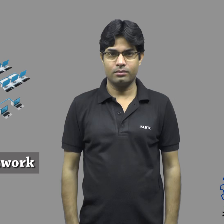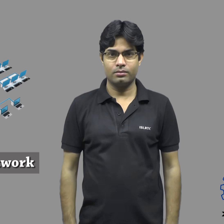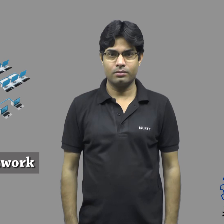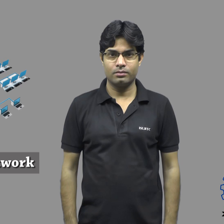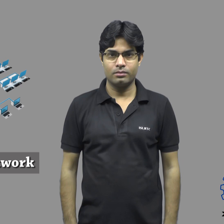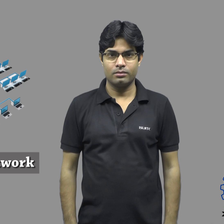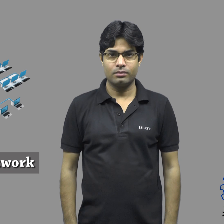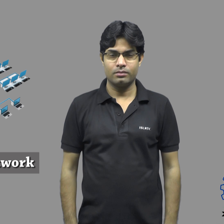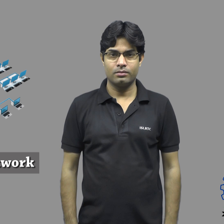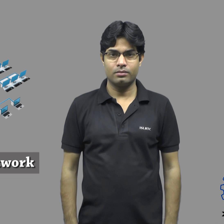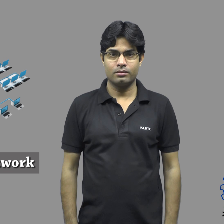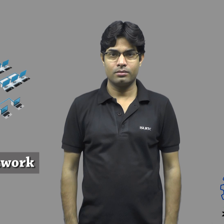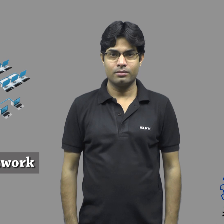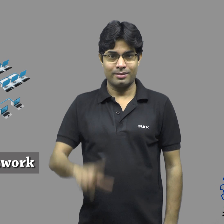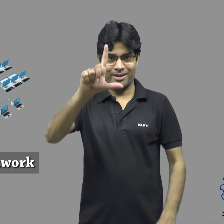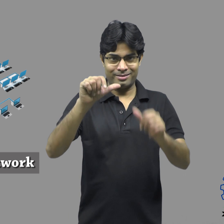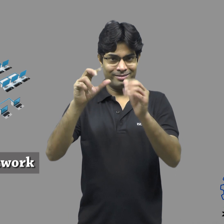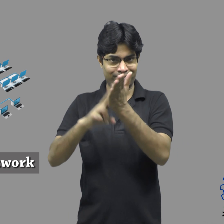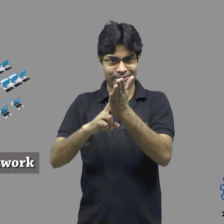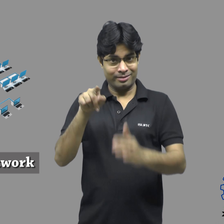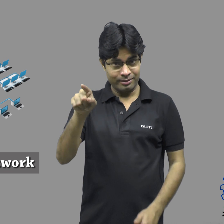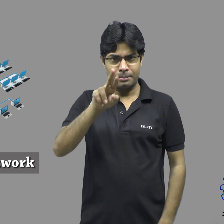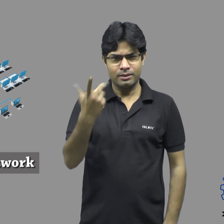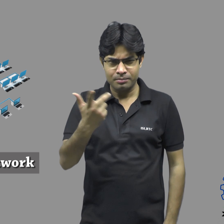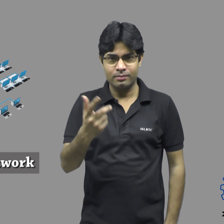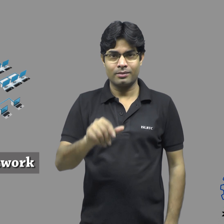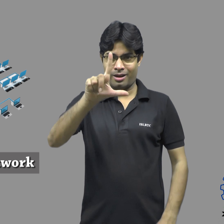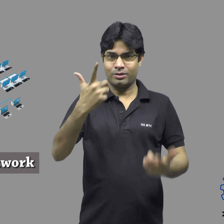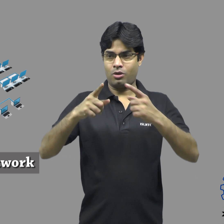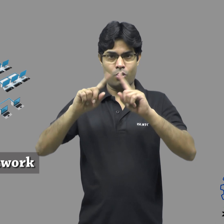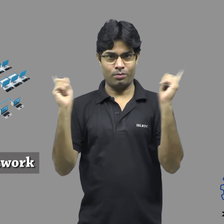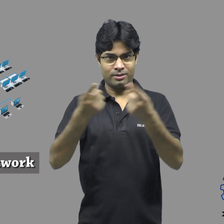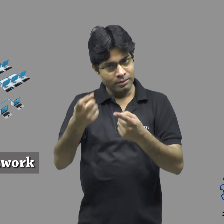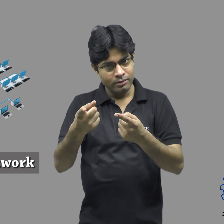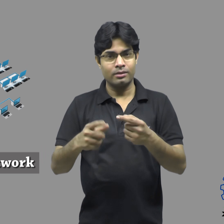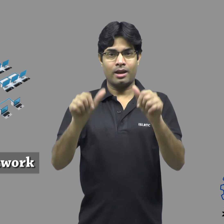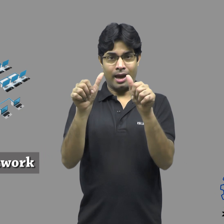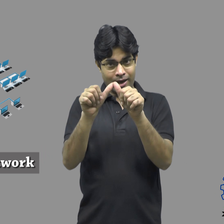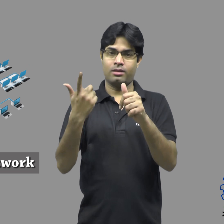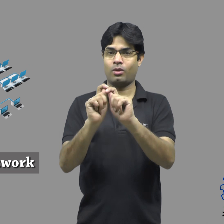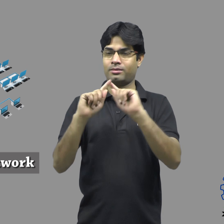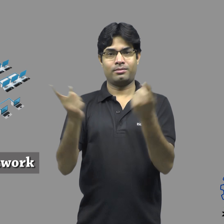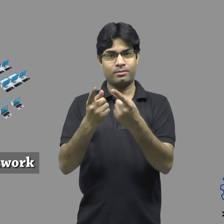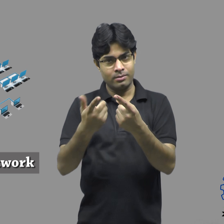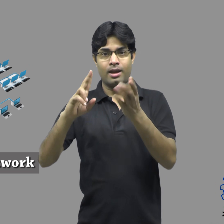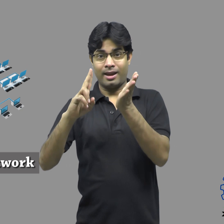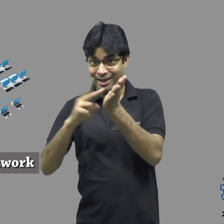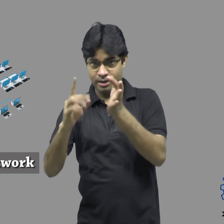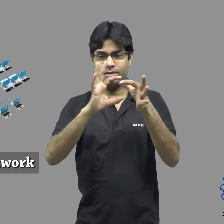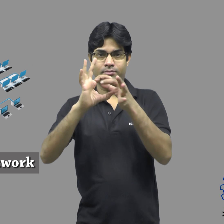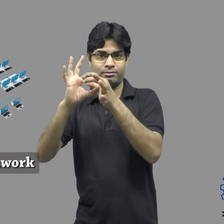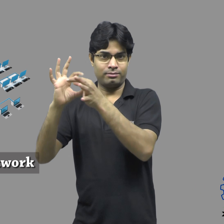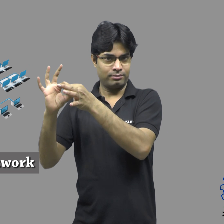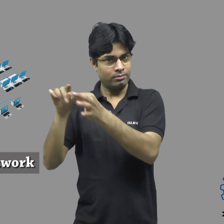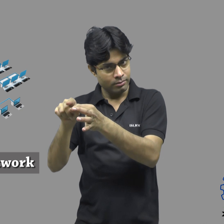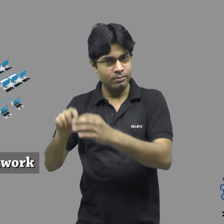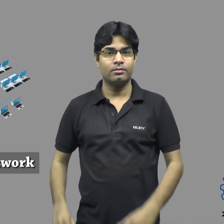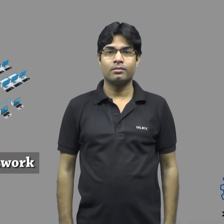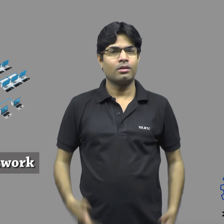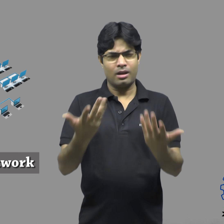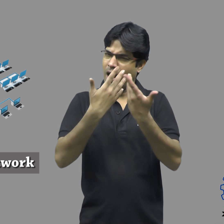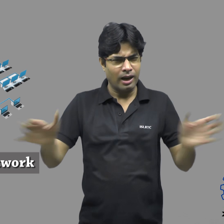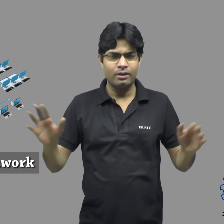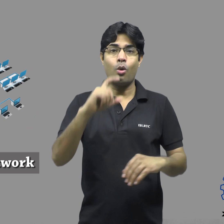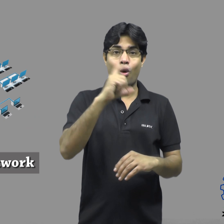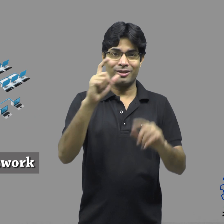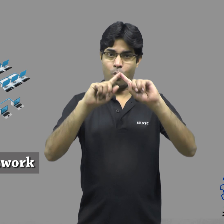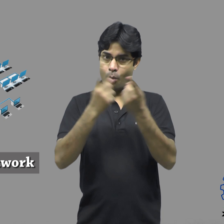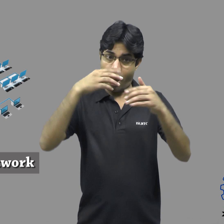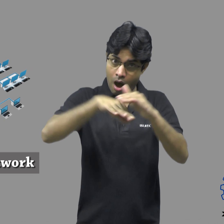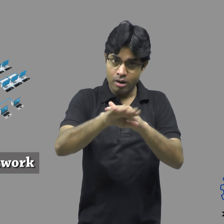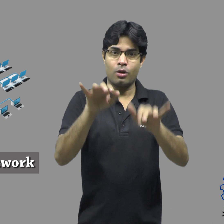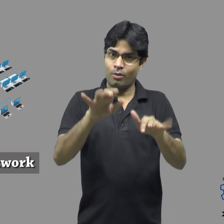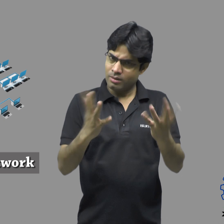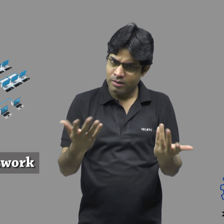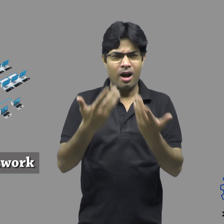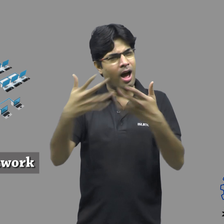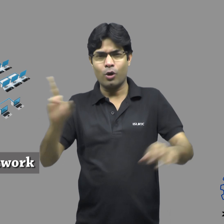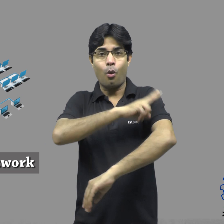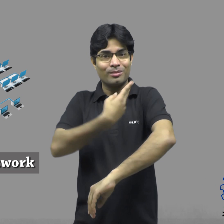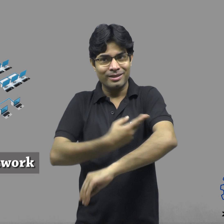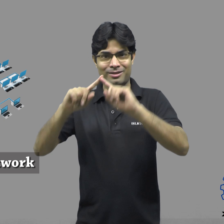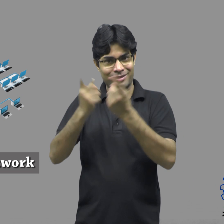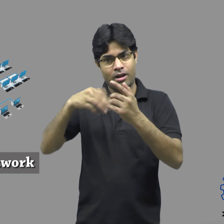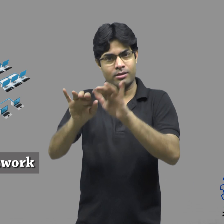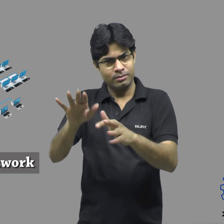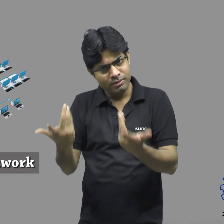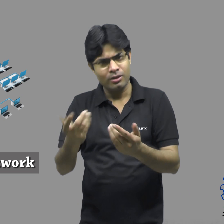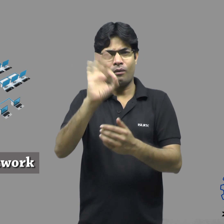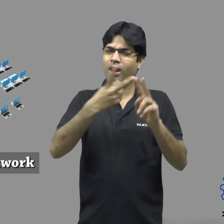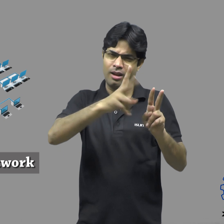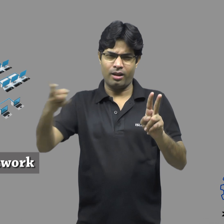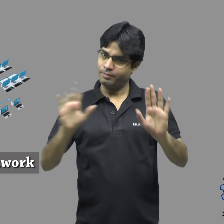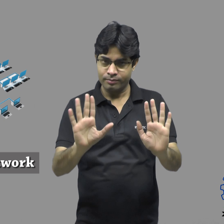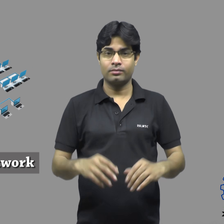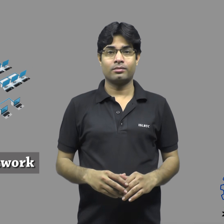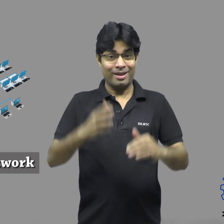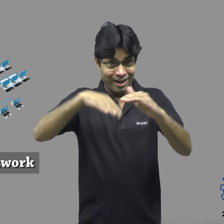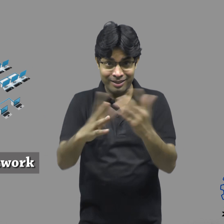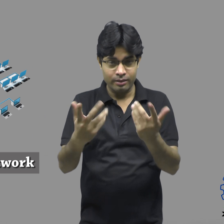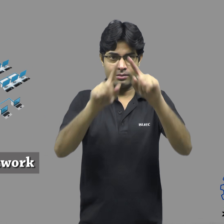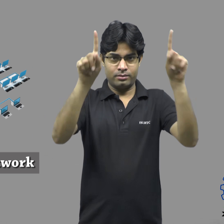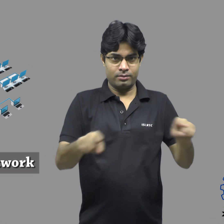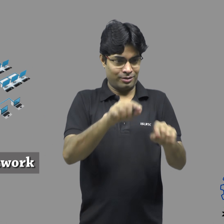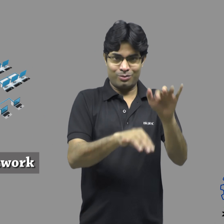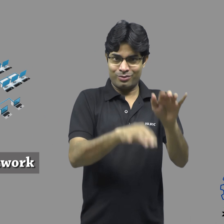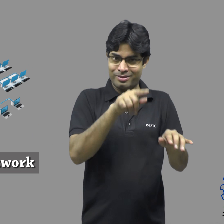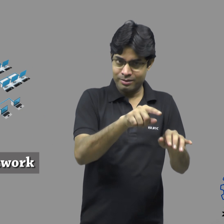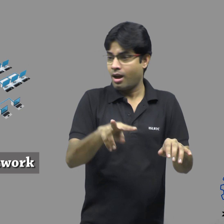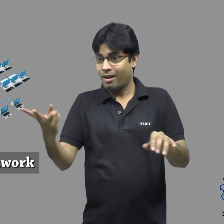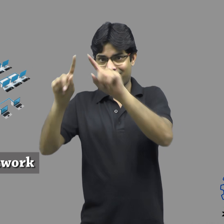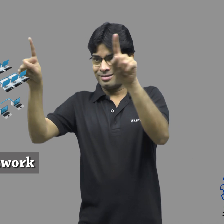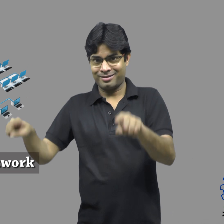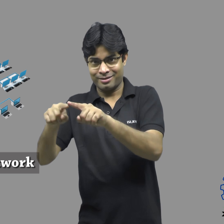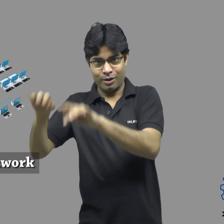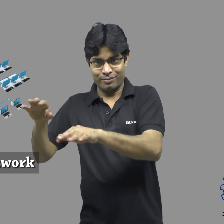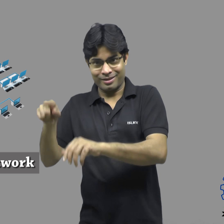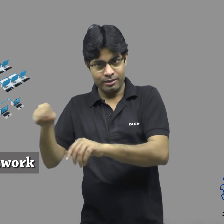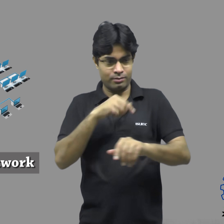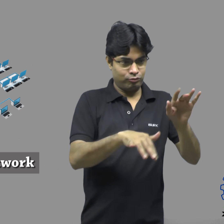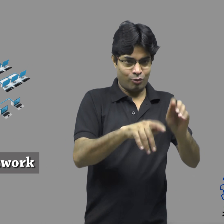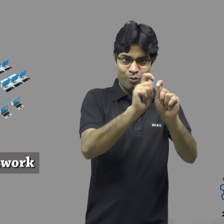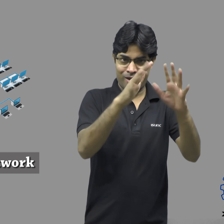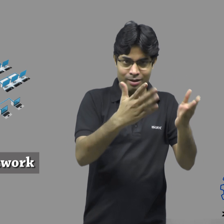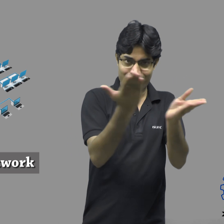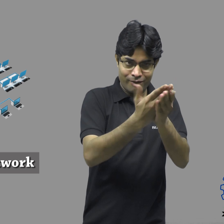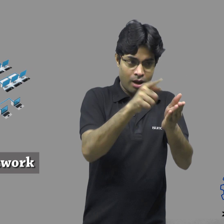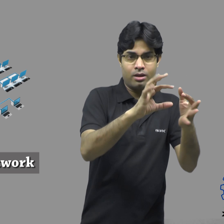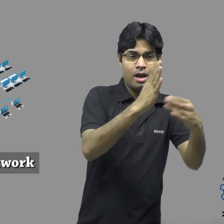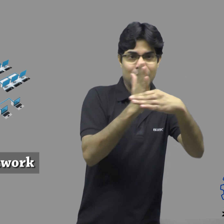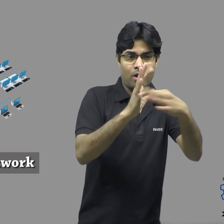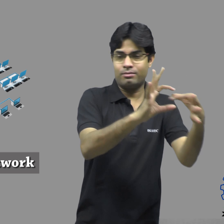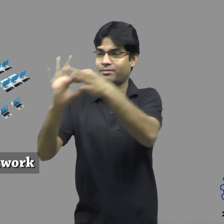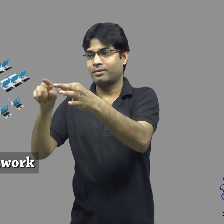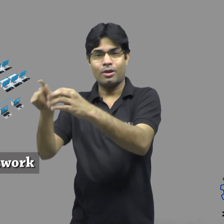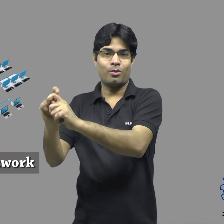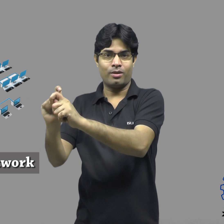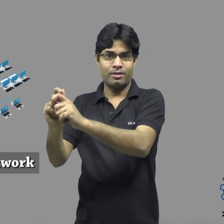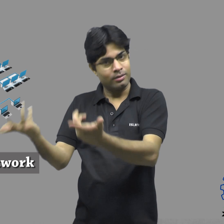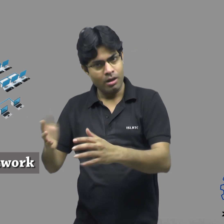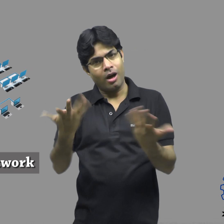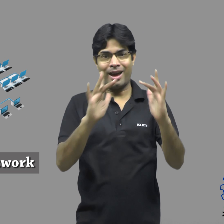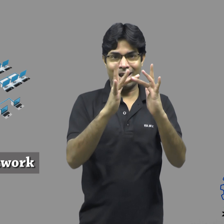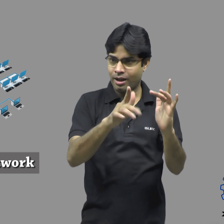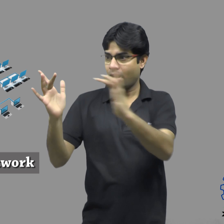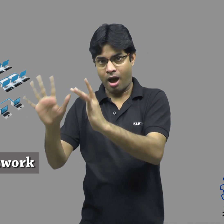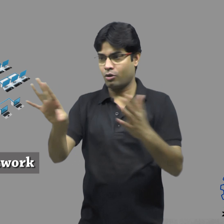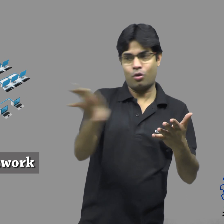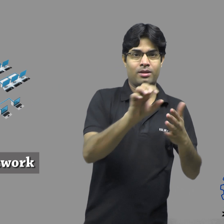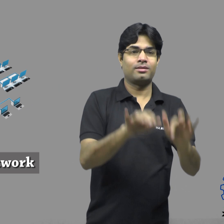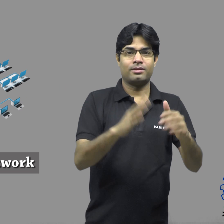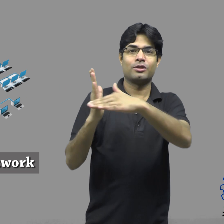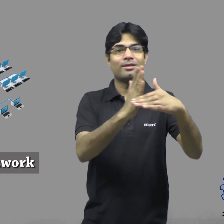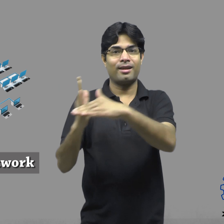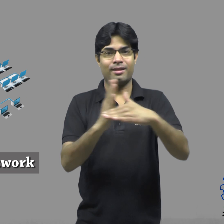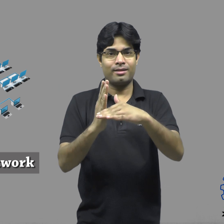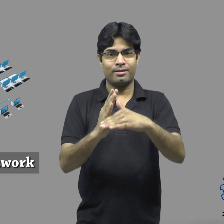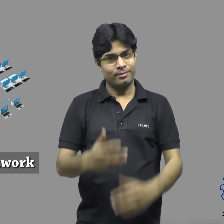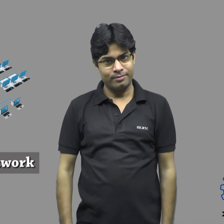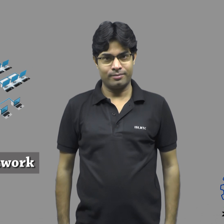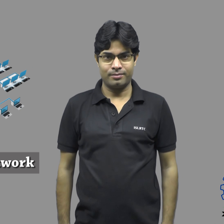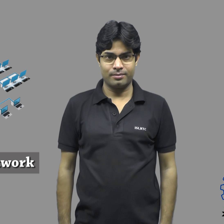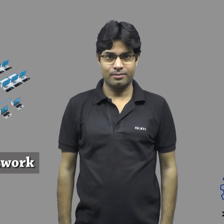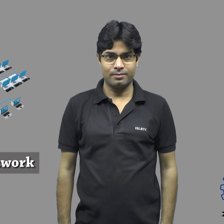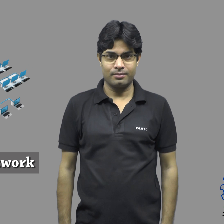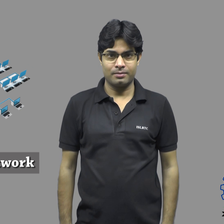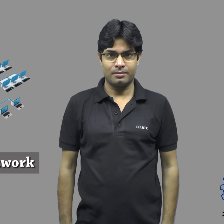Local Area Network LAN